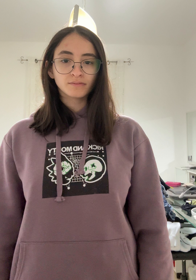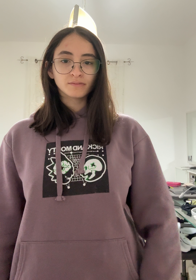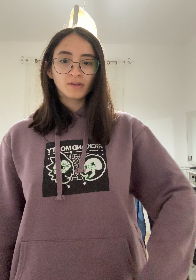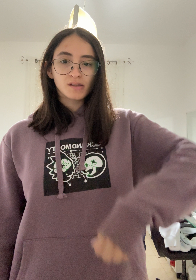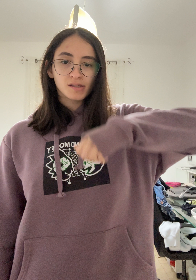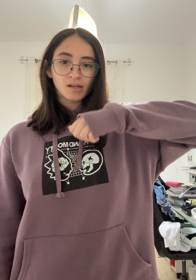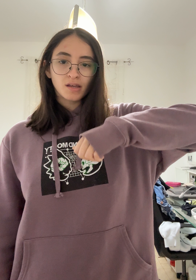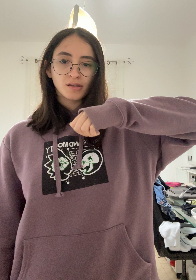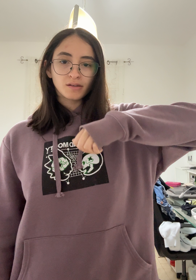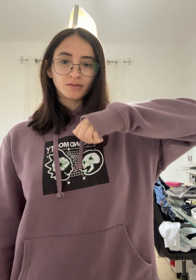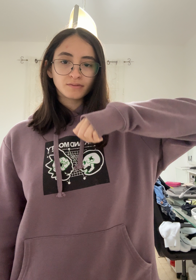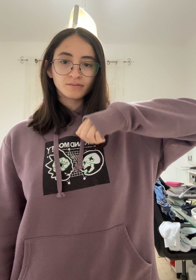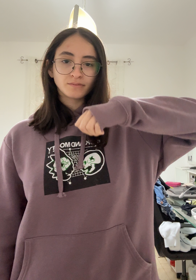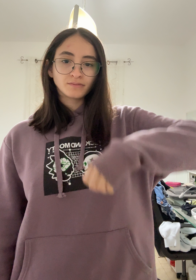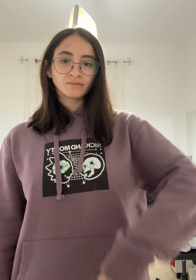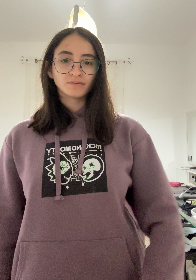שקית